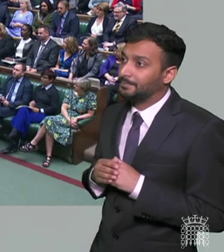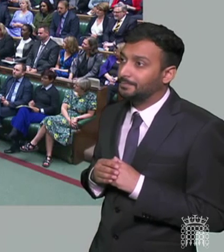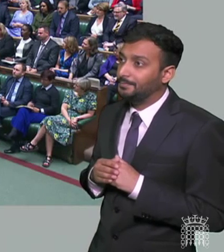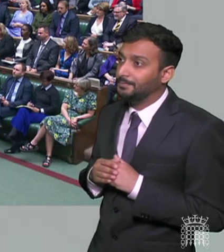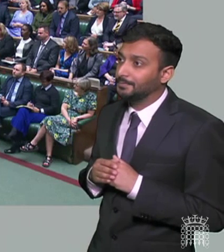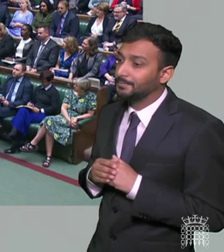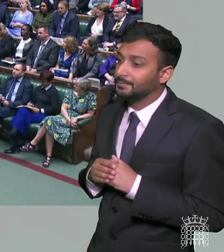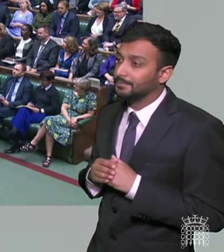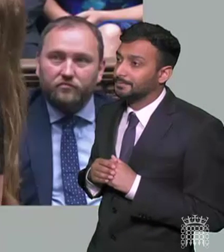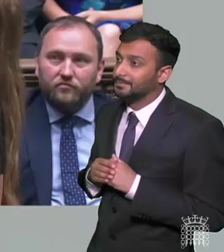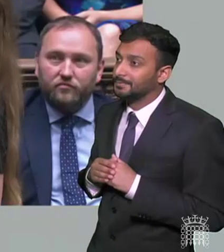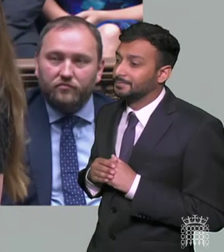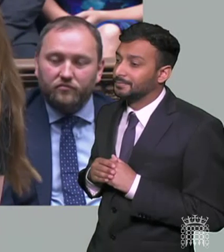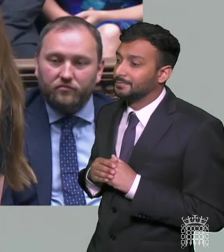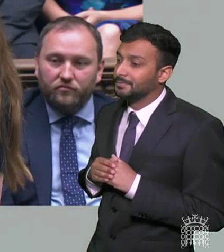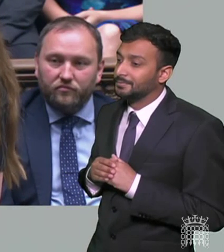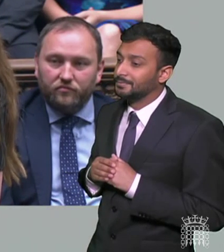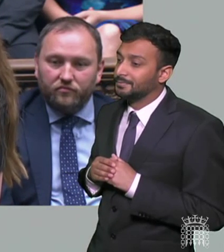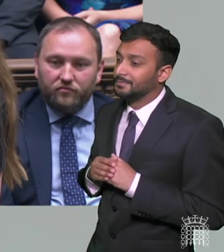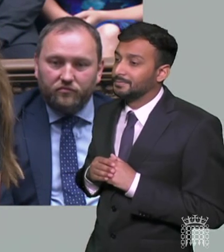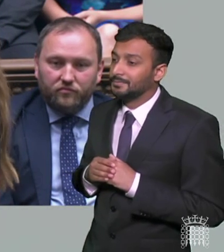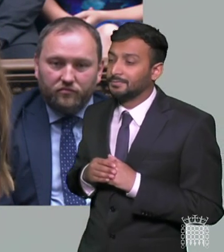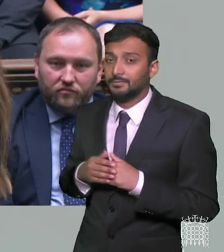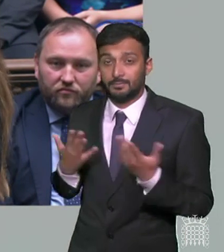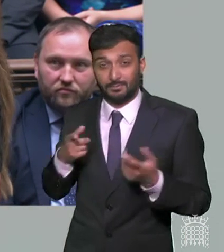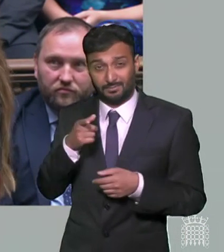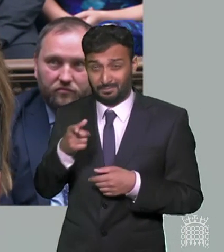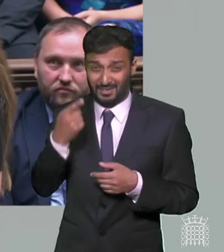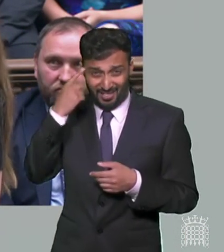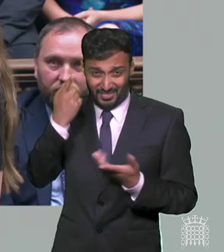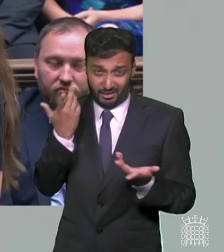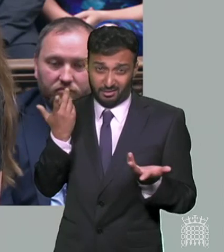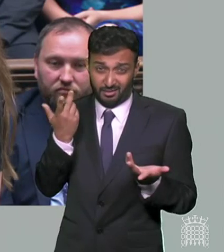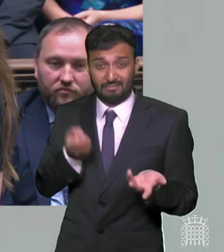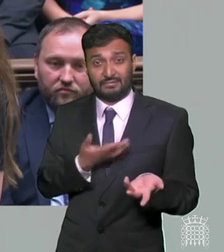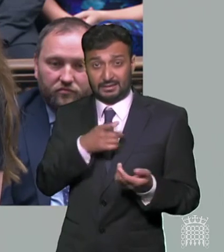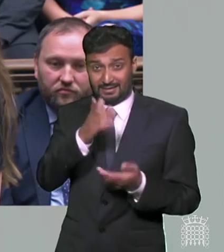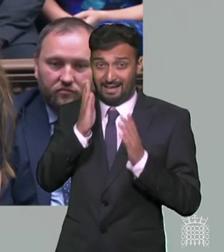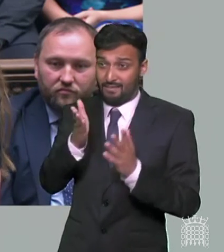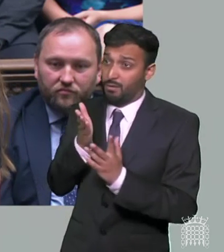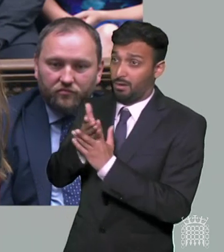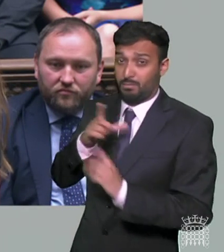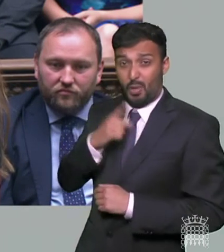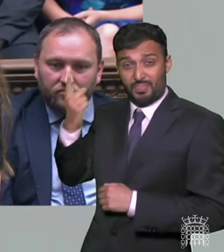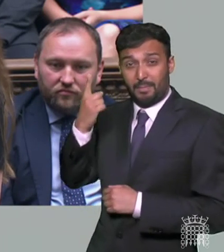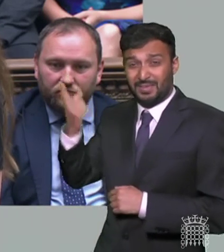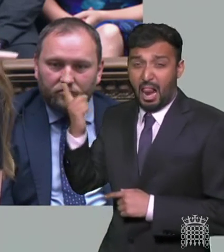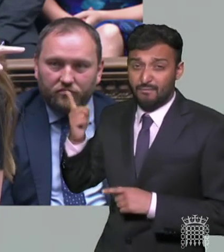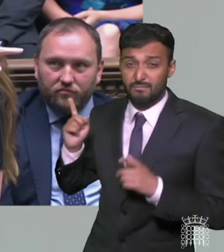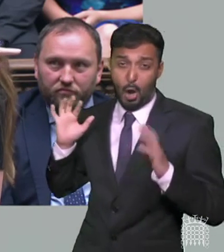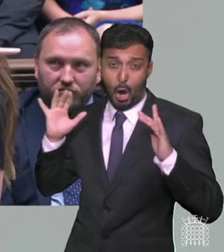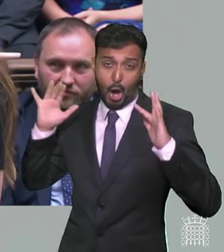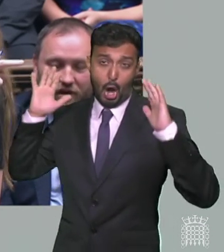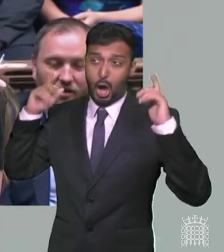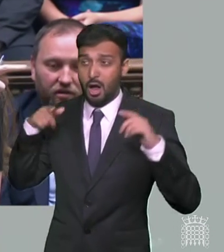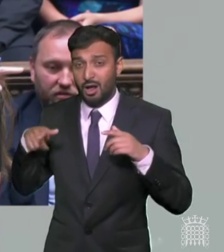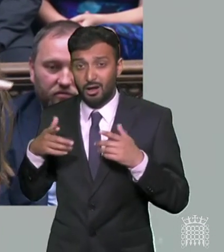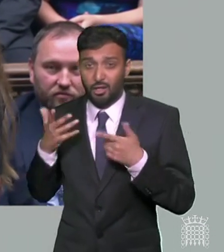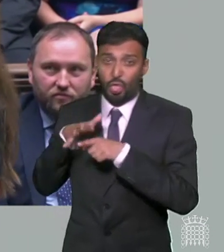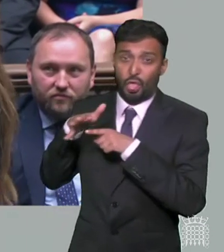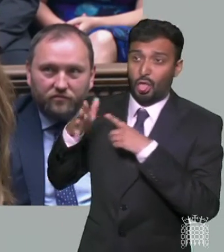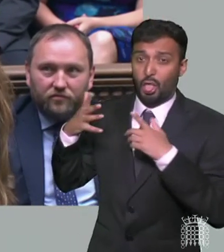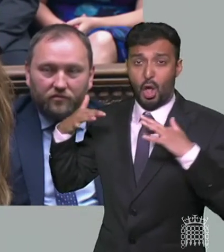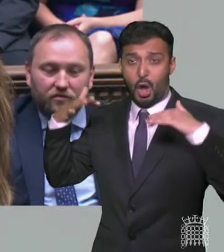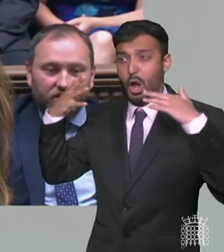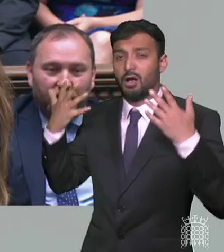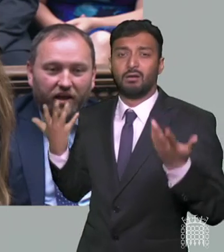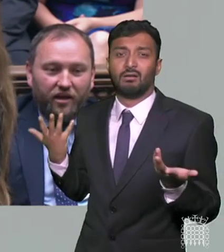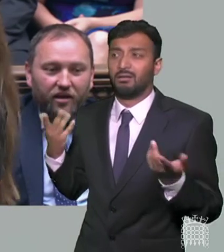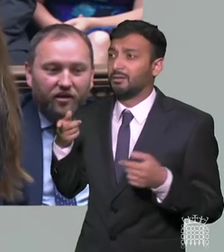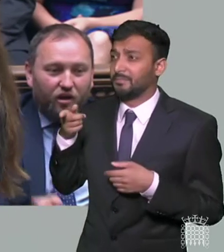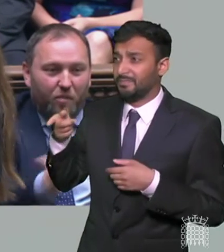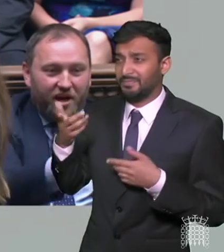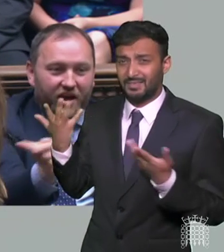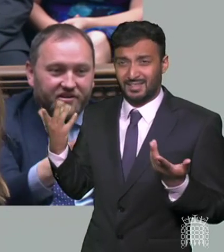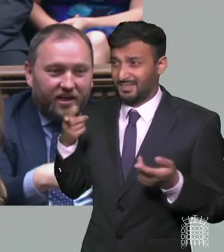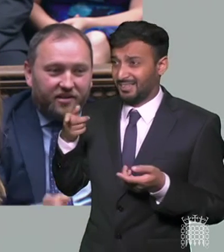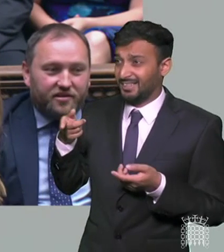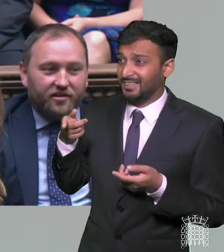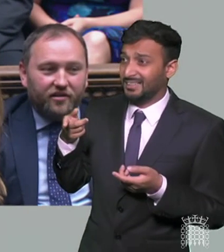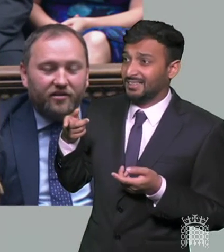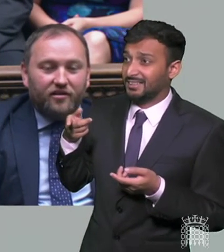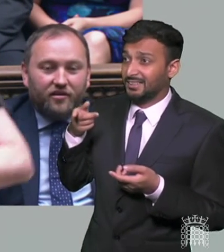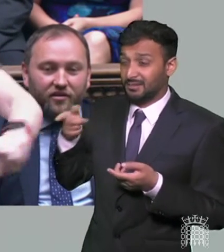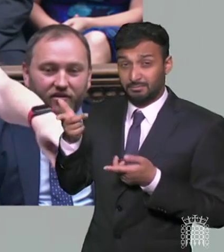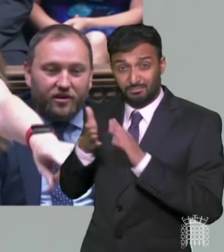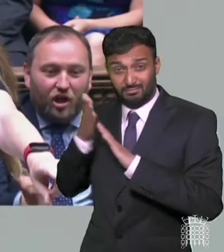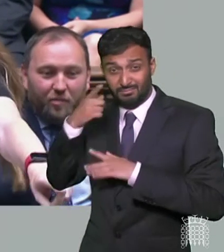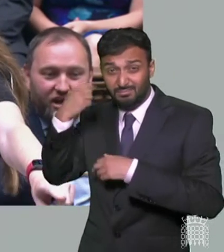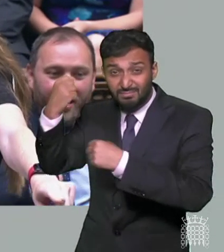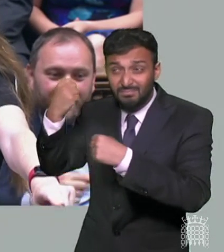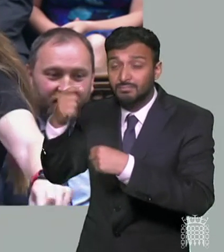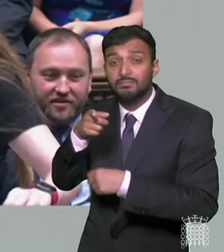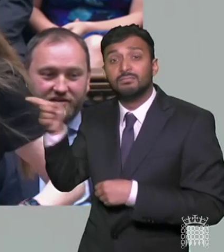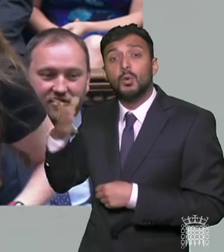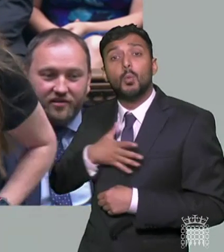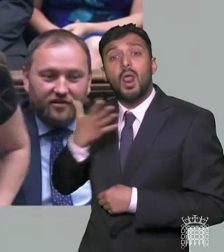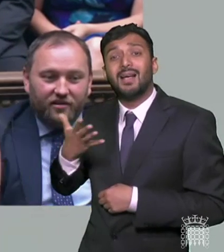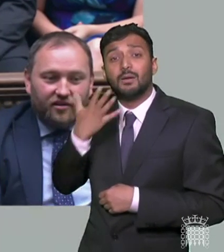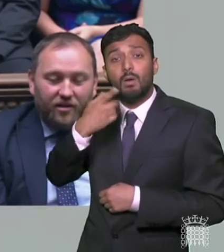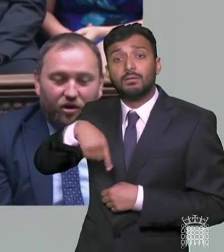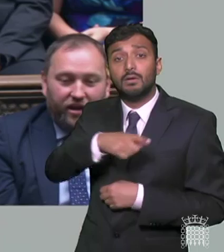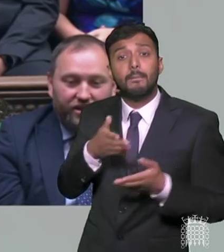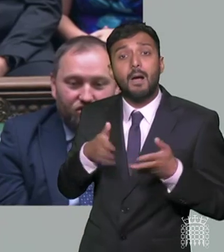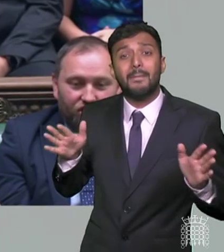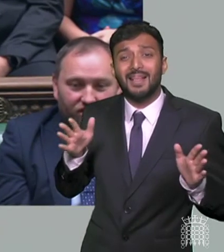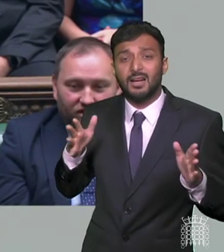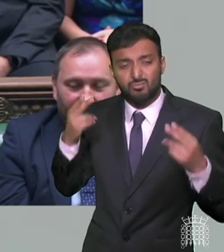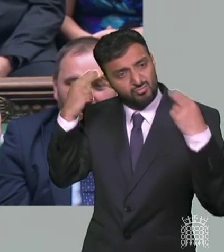Mr Speaker, I think it is rather ironic that you have to intervene because of the baying mob here, when the Government, through their noisy protest laws, have people being stopped after protesting out on the street.